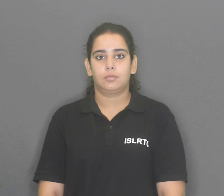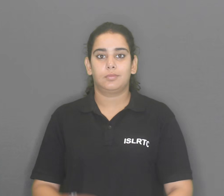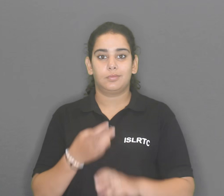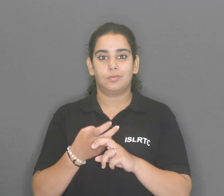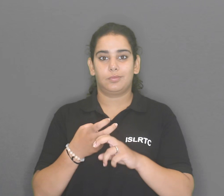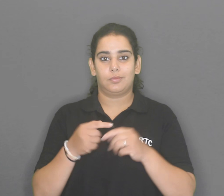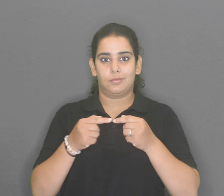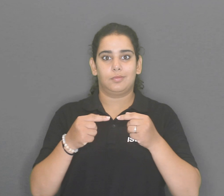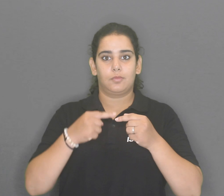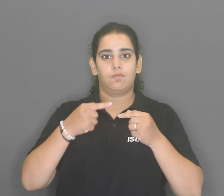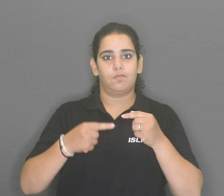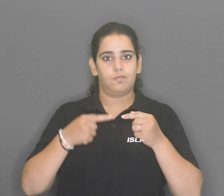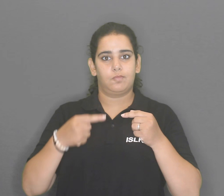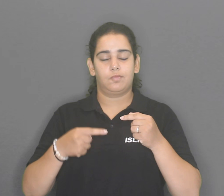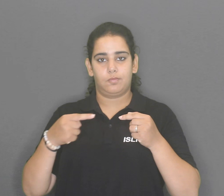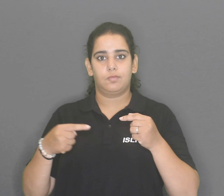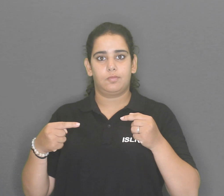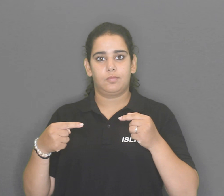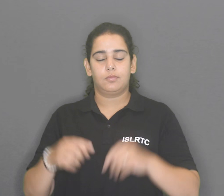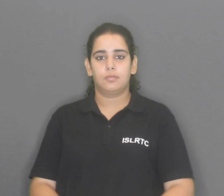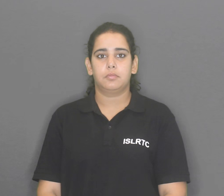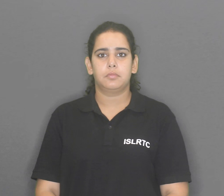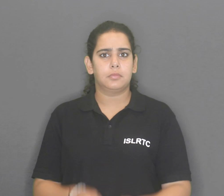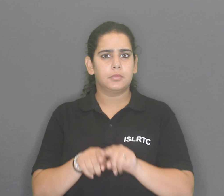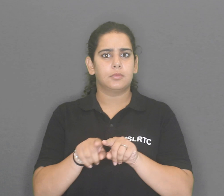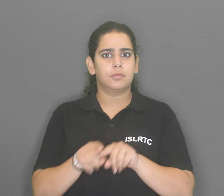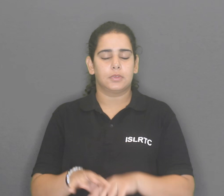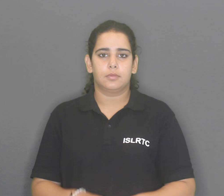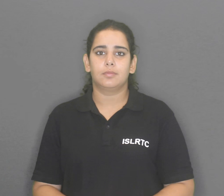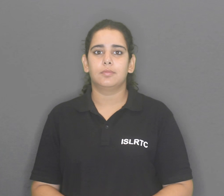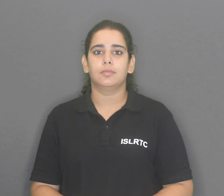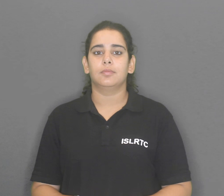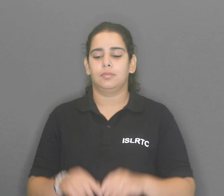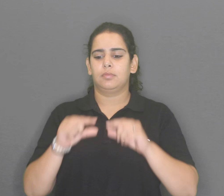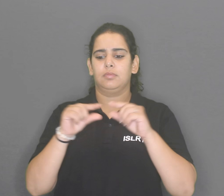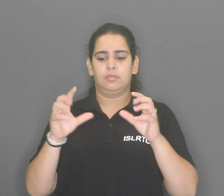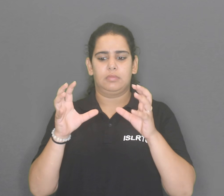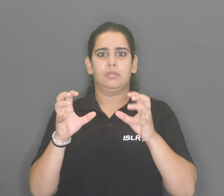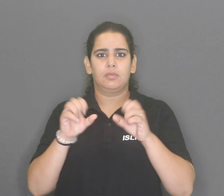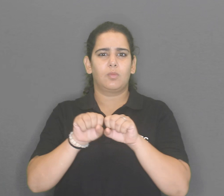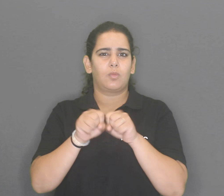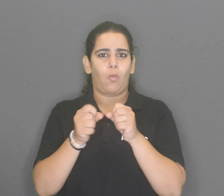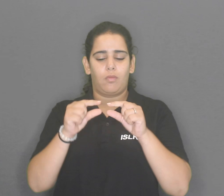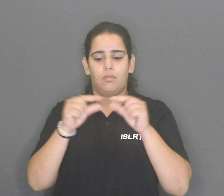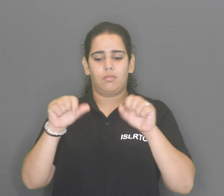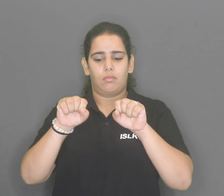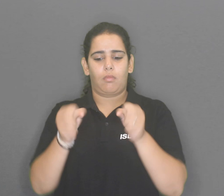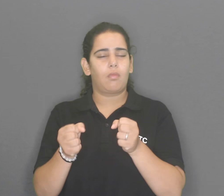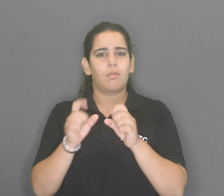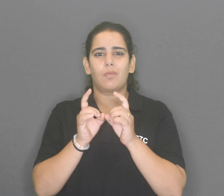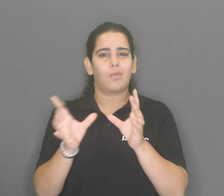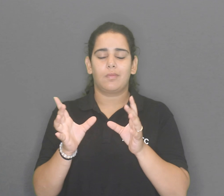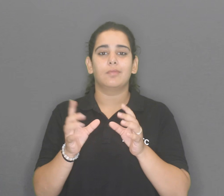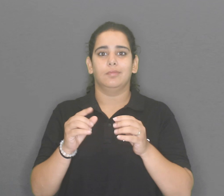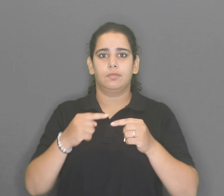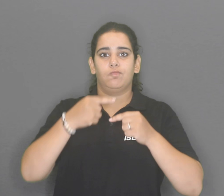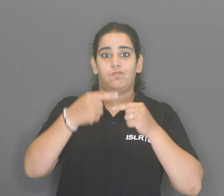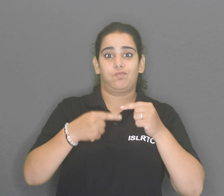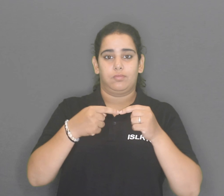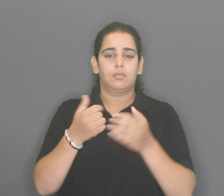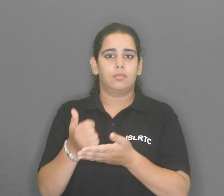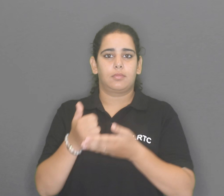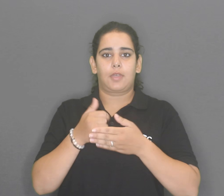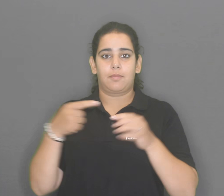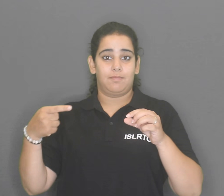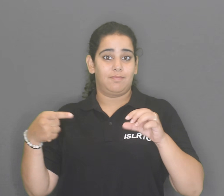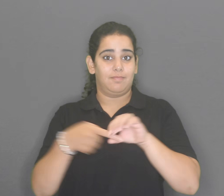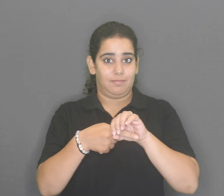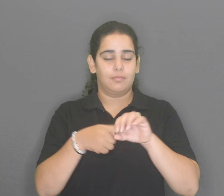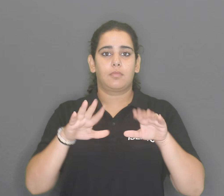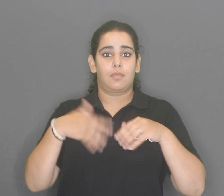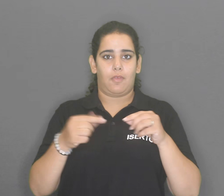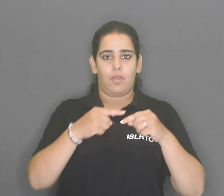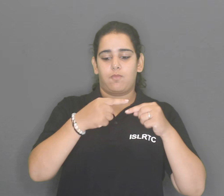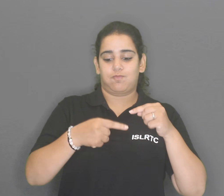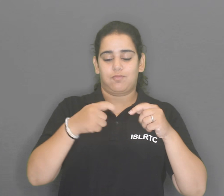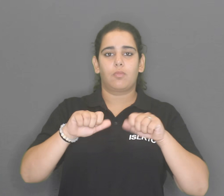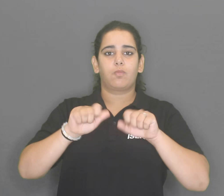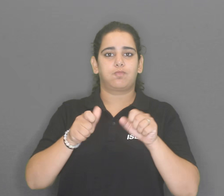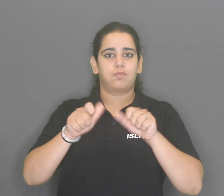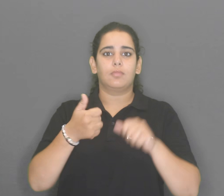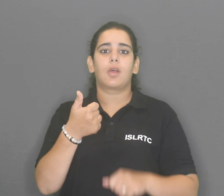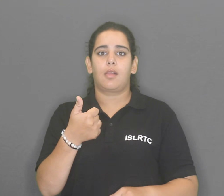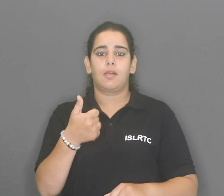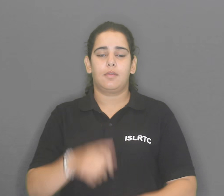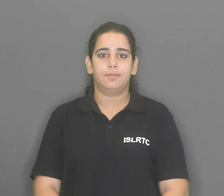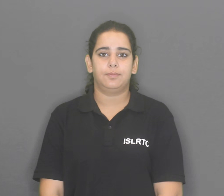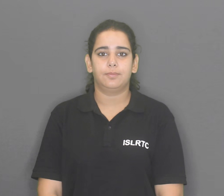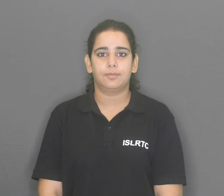Solenoid A coil of wire commonly in the form of a long cylinder that when carrying a current acts as a magnet so that a movable core is drawn into the coil when a current flows